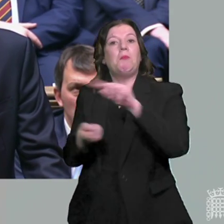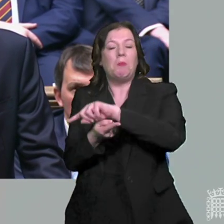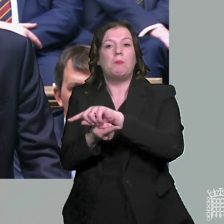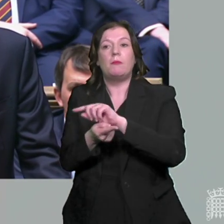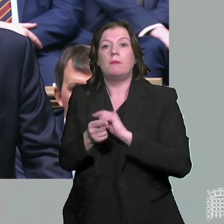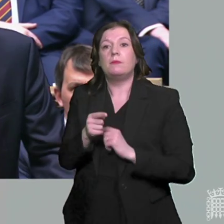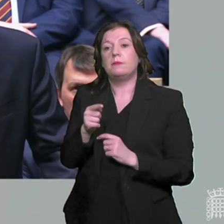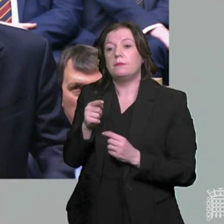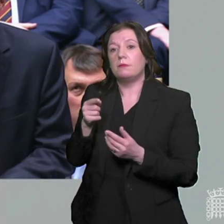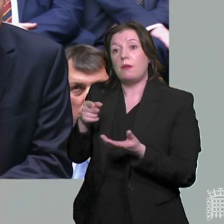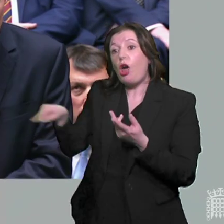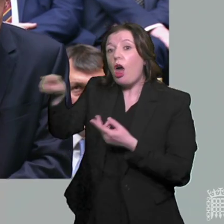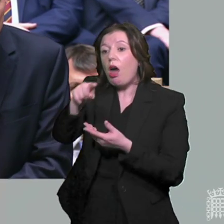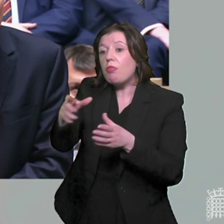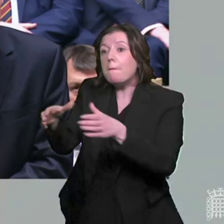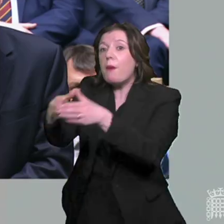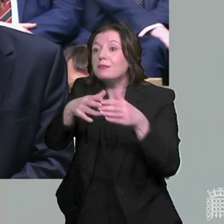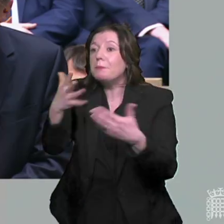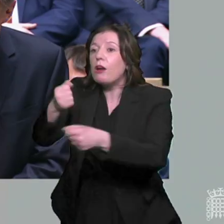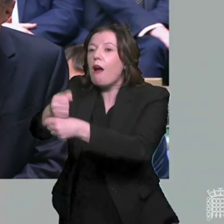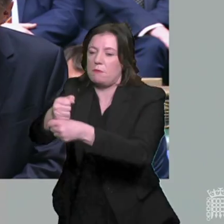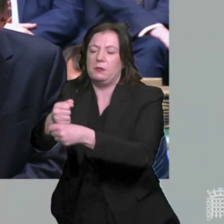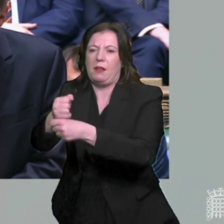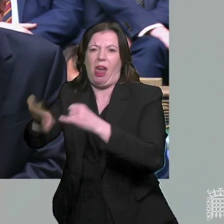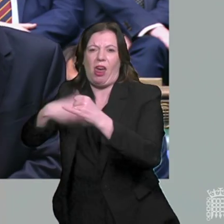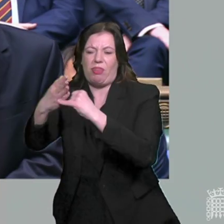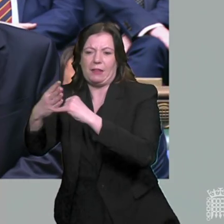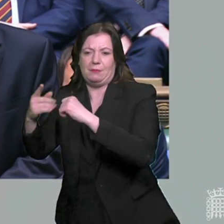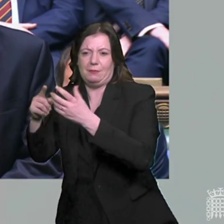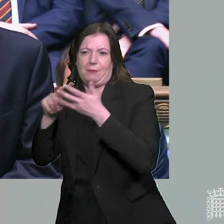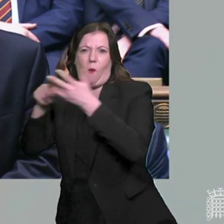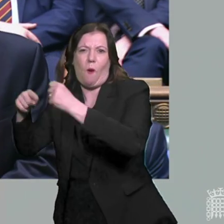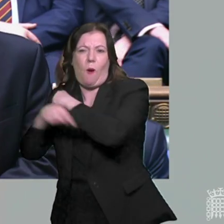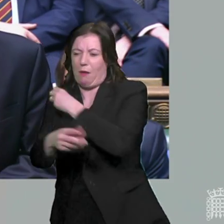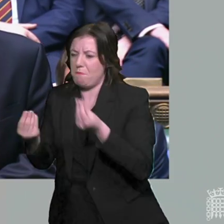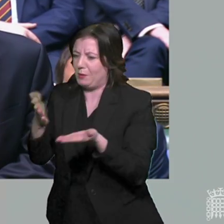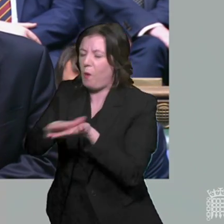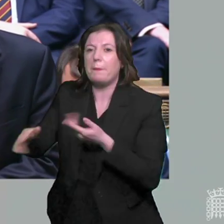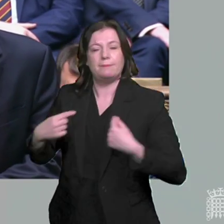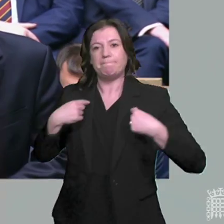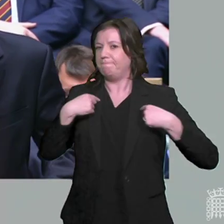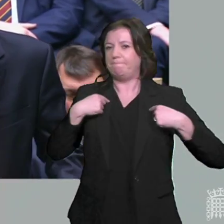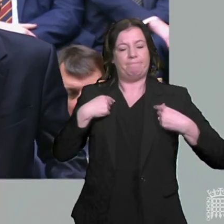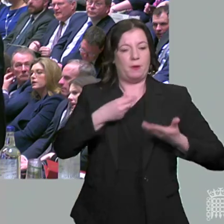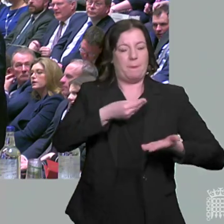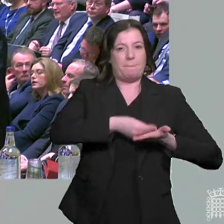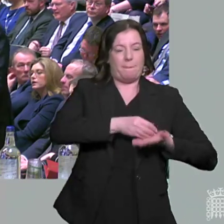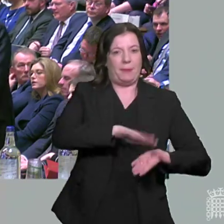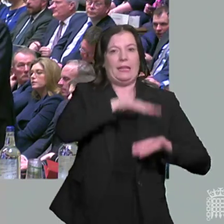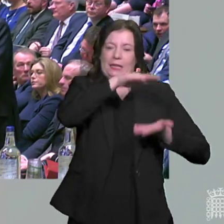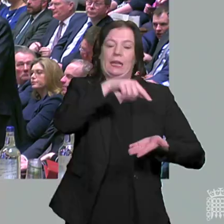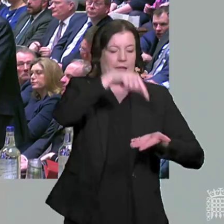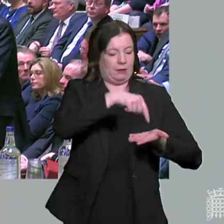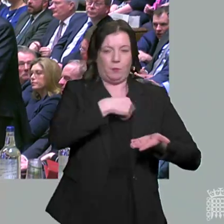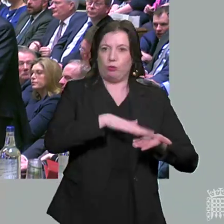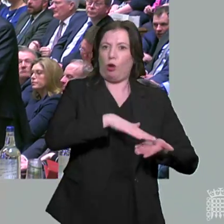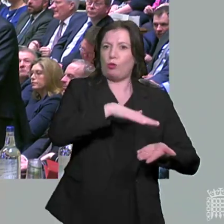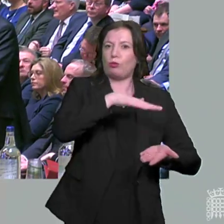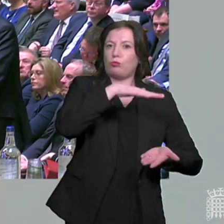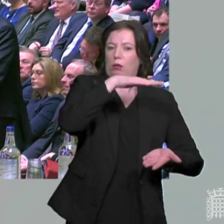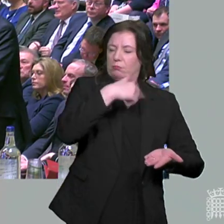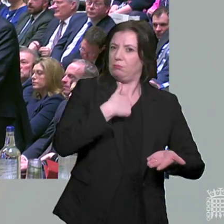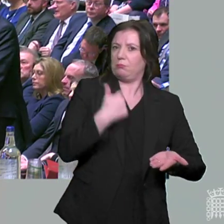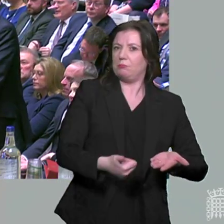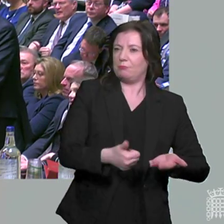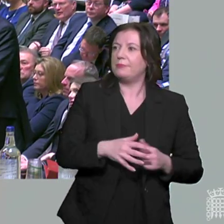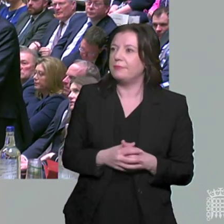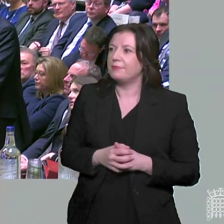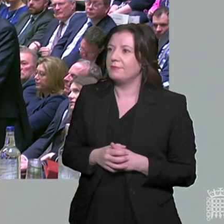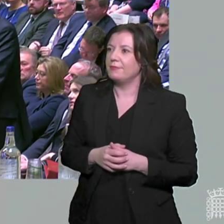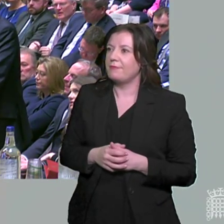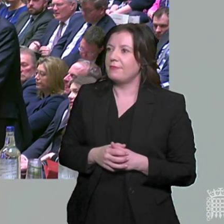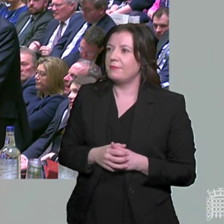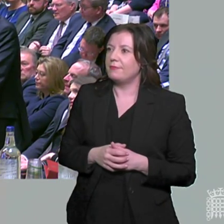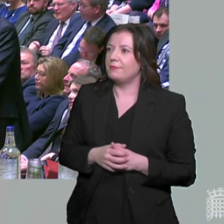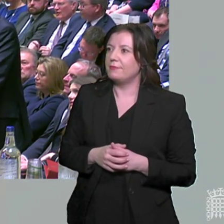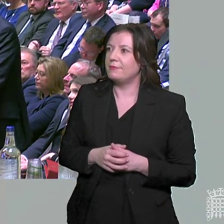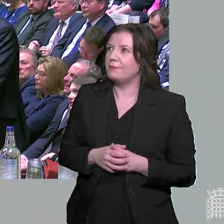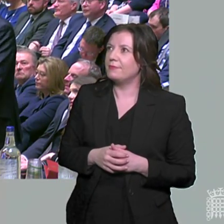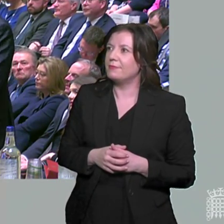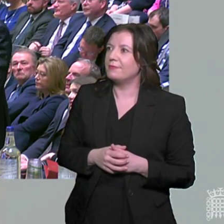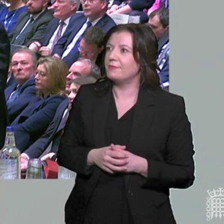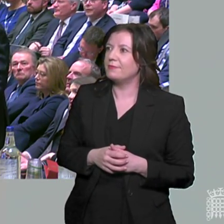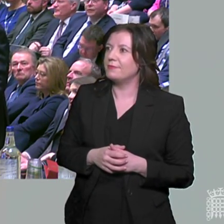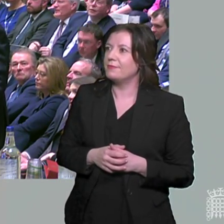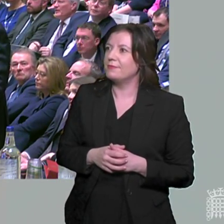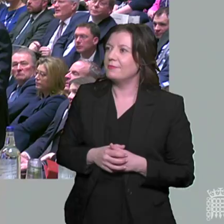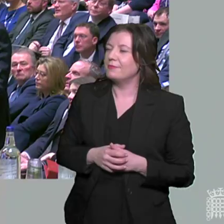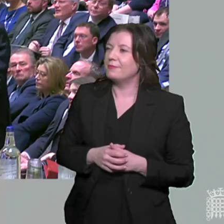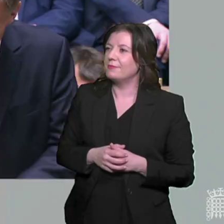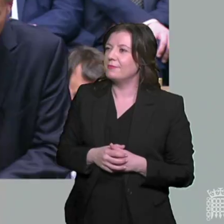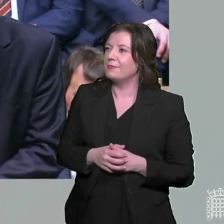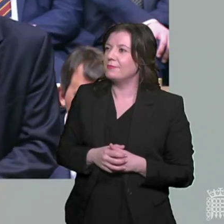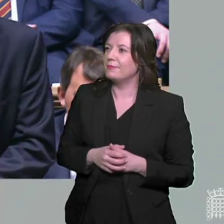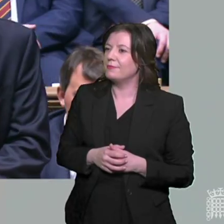Other parties run out of money, but a Conservative Government are reducing borrowing and improving our public finances.